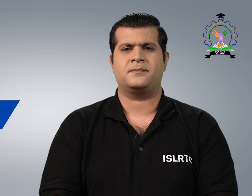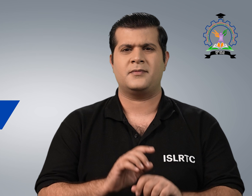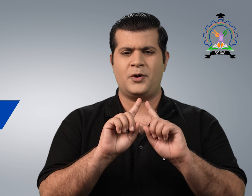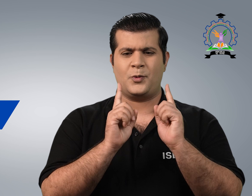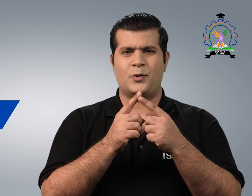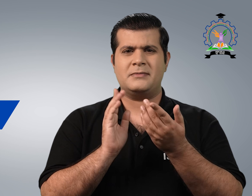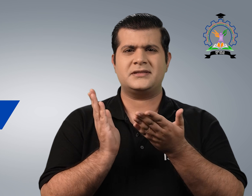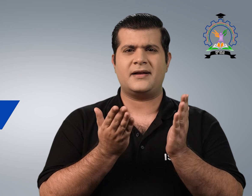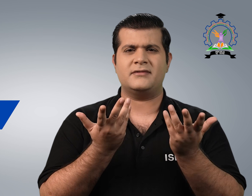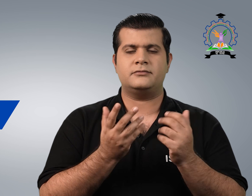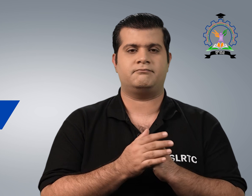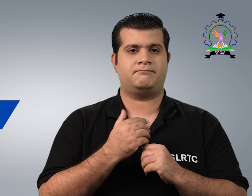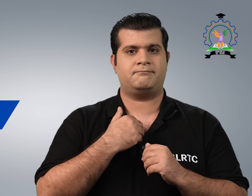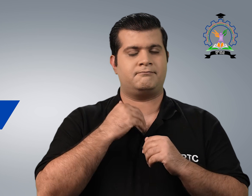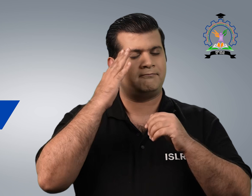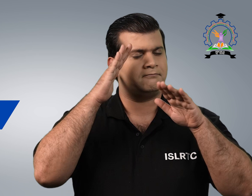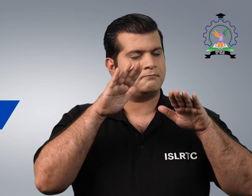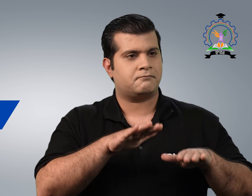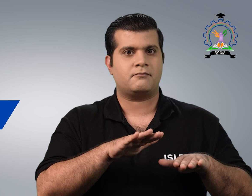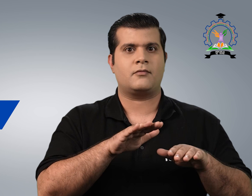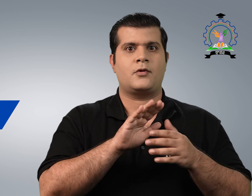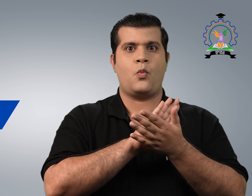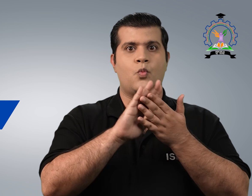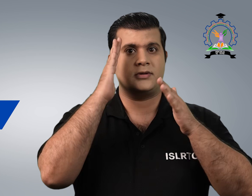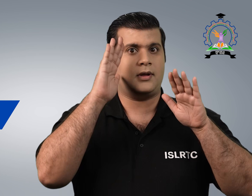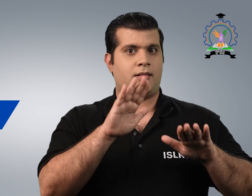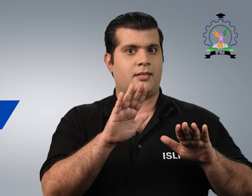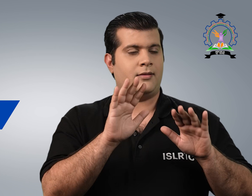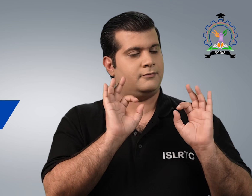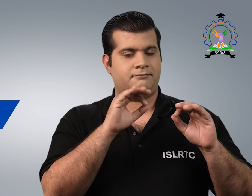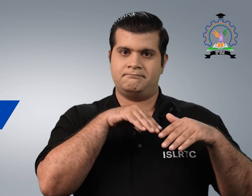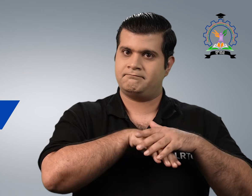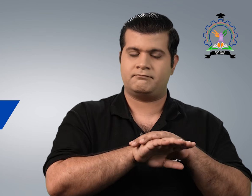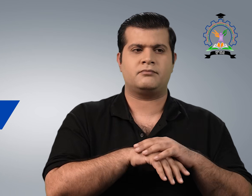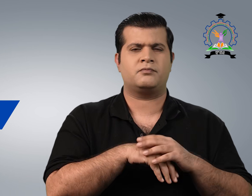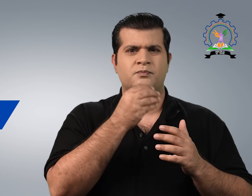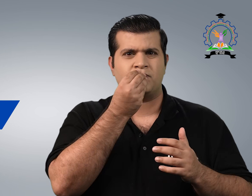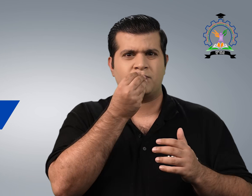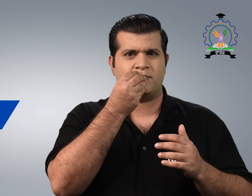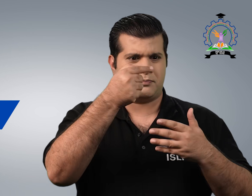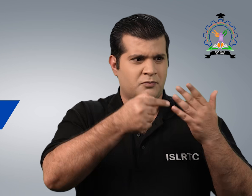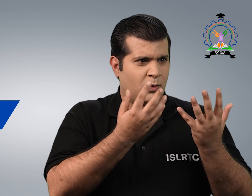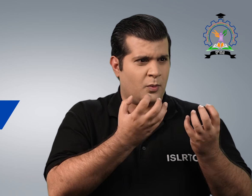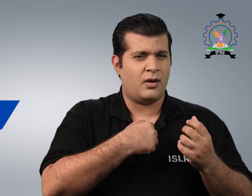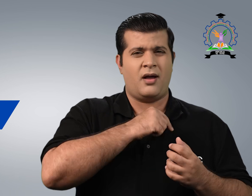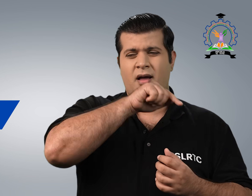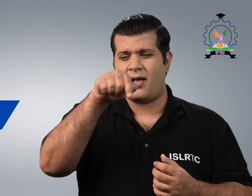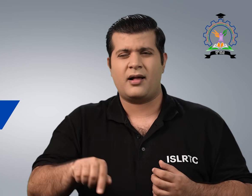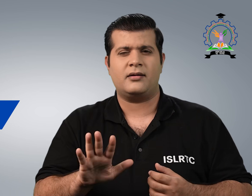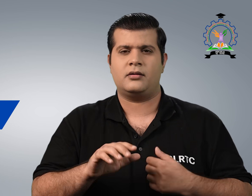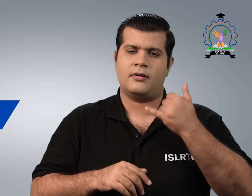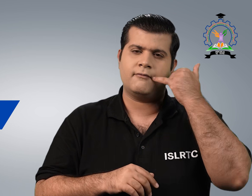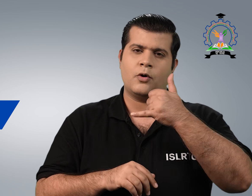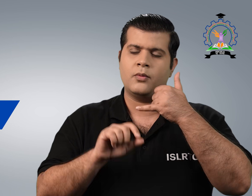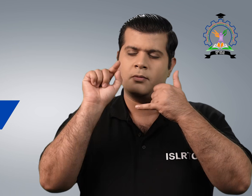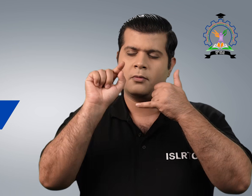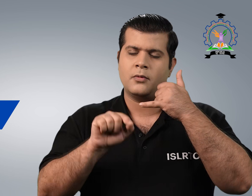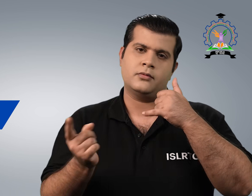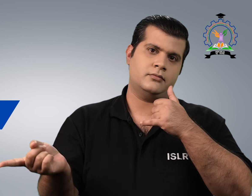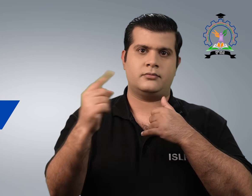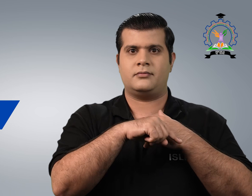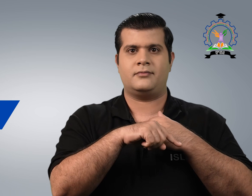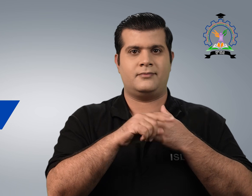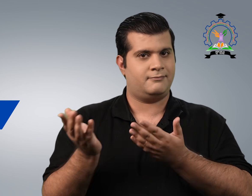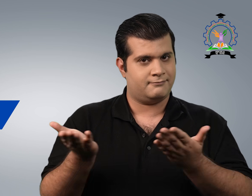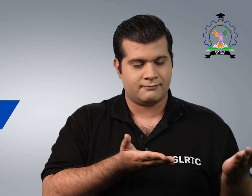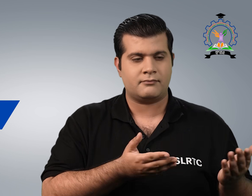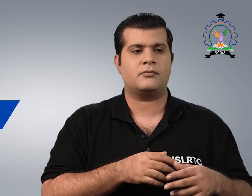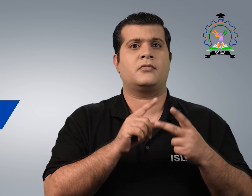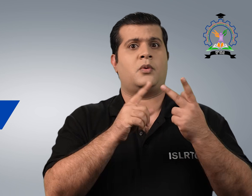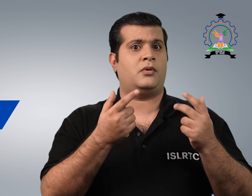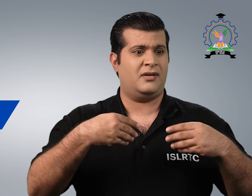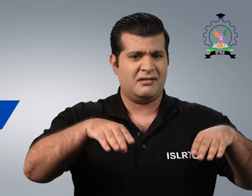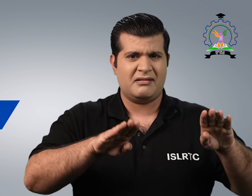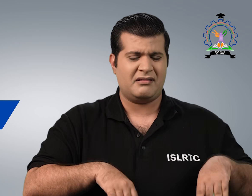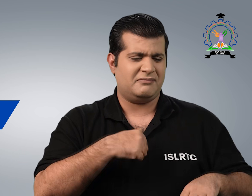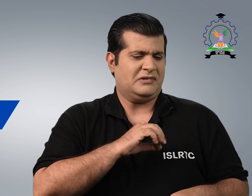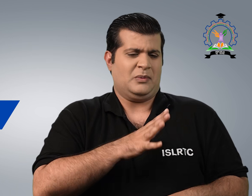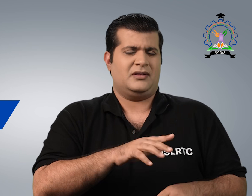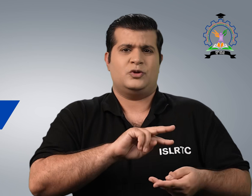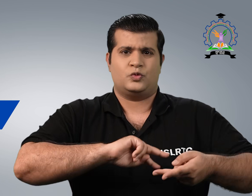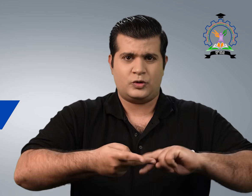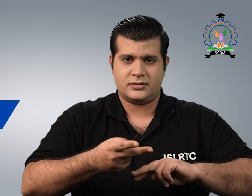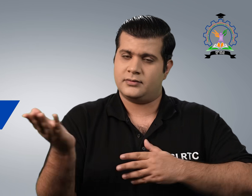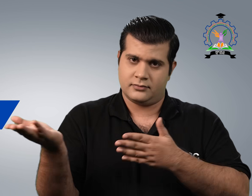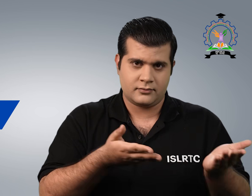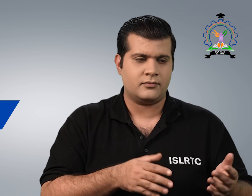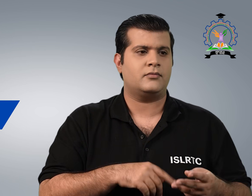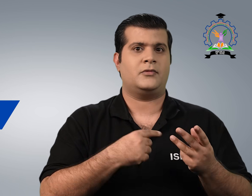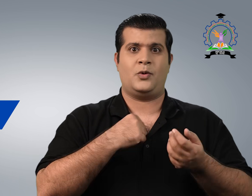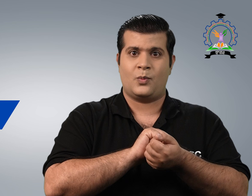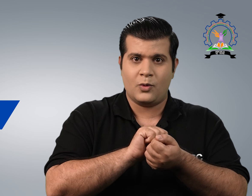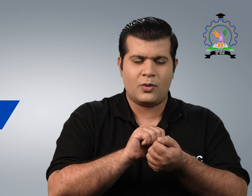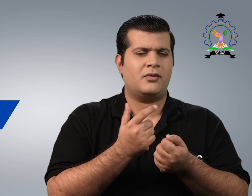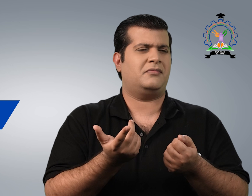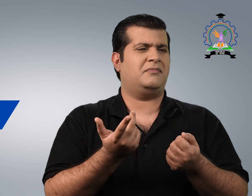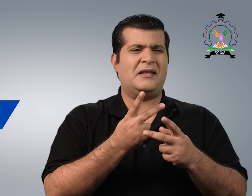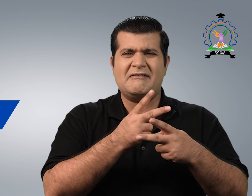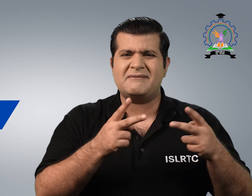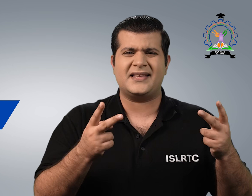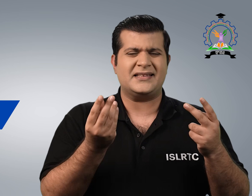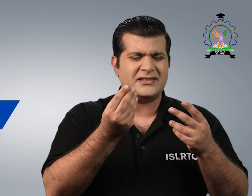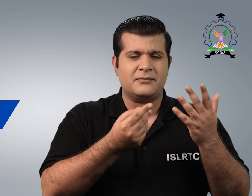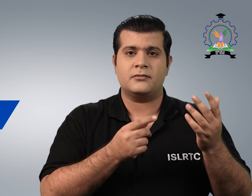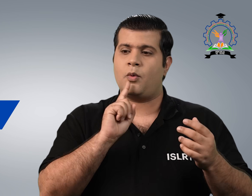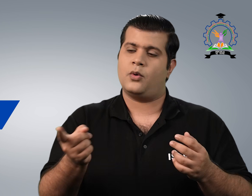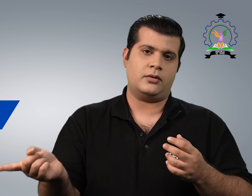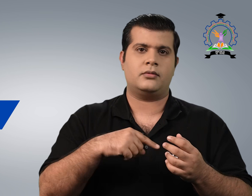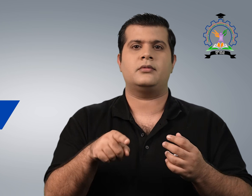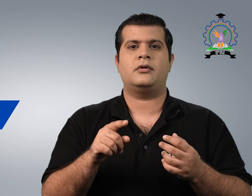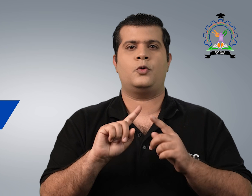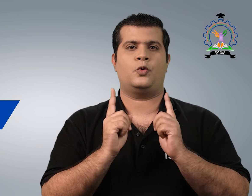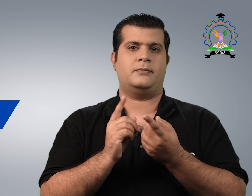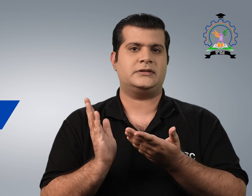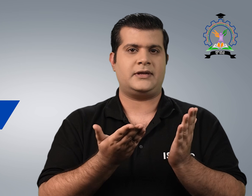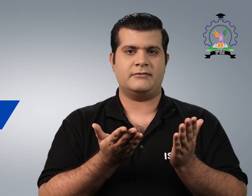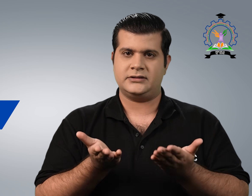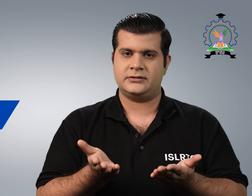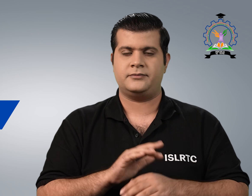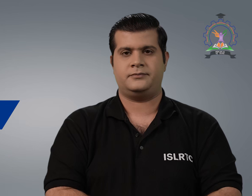It refers to ordering items or services directly to your hotel room via phone, instead of visiting the reception. This includes food orders, requesting new bedding, or arranging laundry services, etc, all delivered directly to your room.